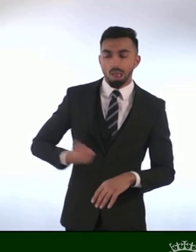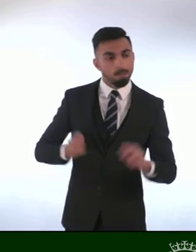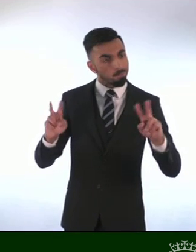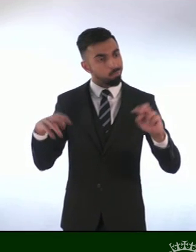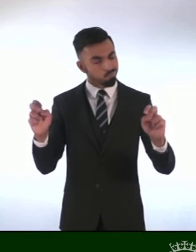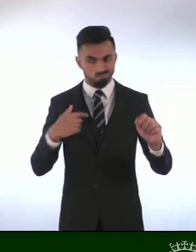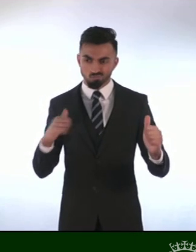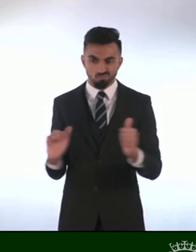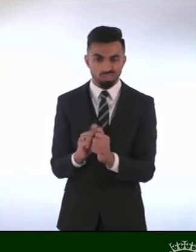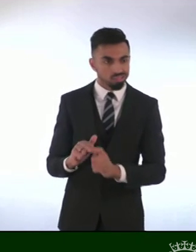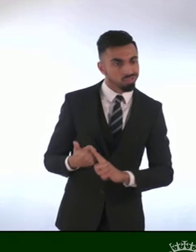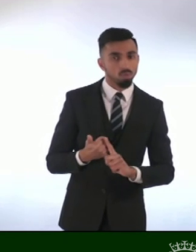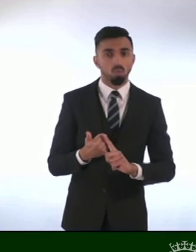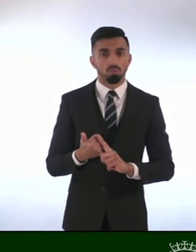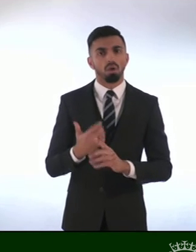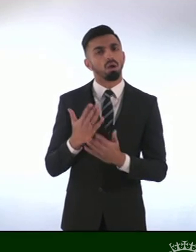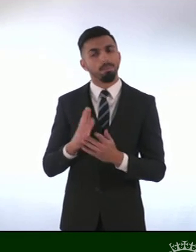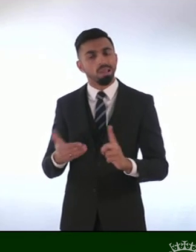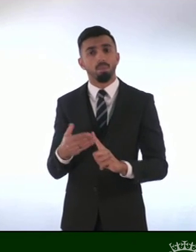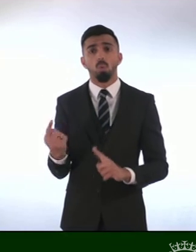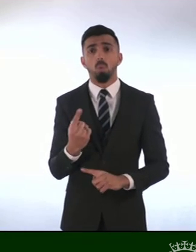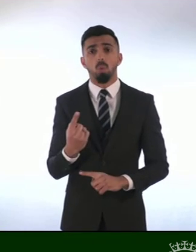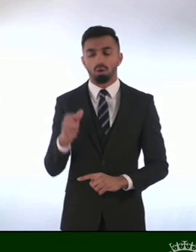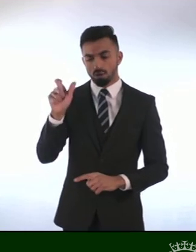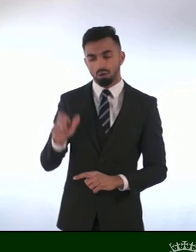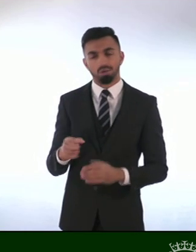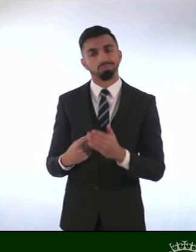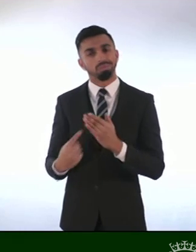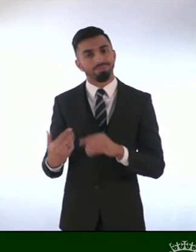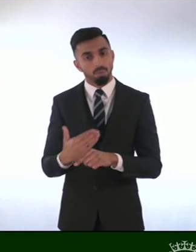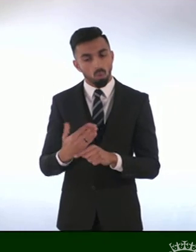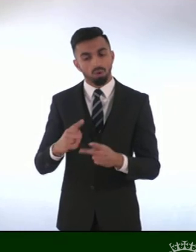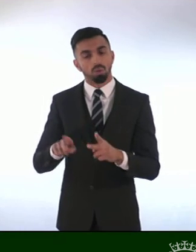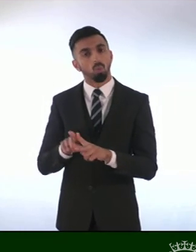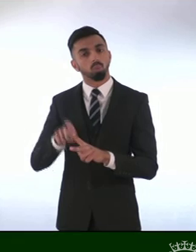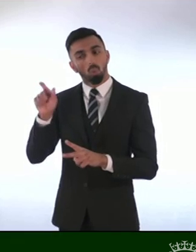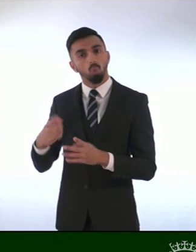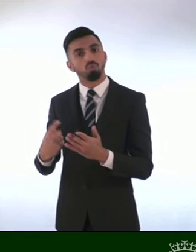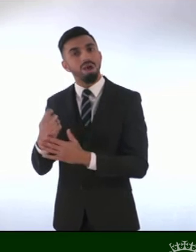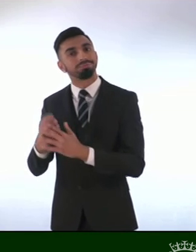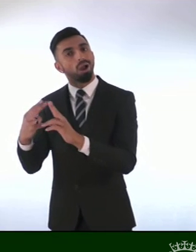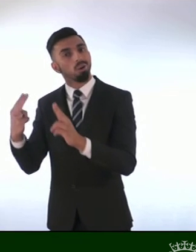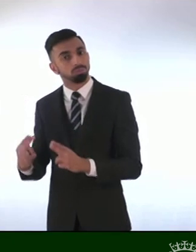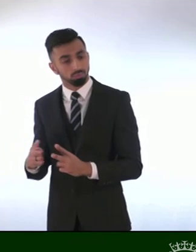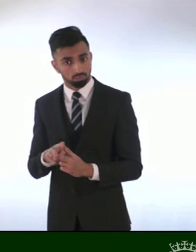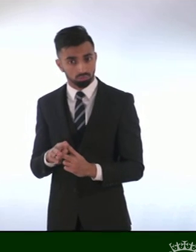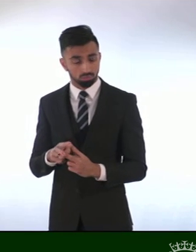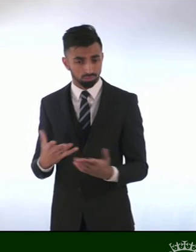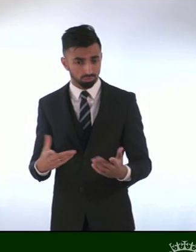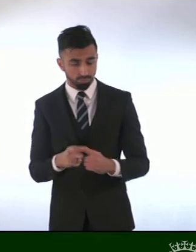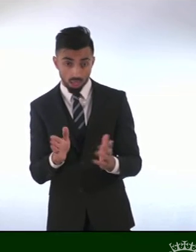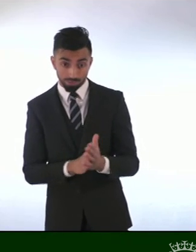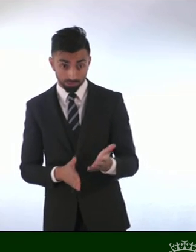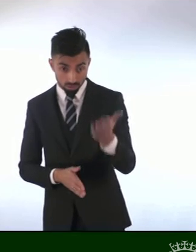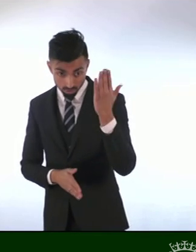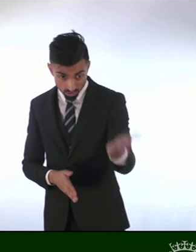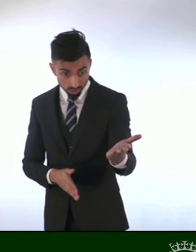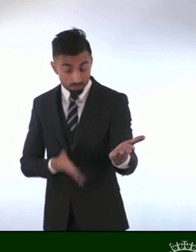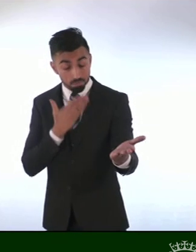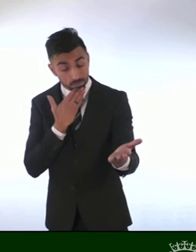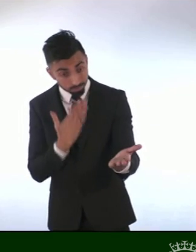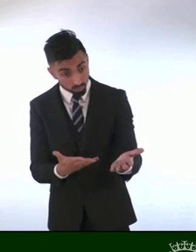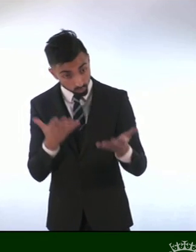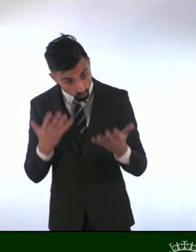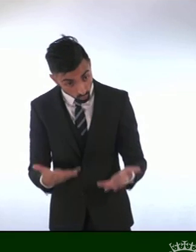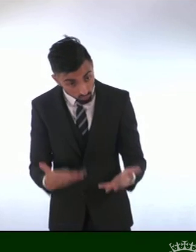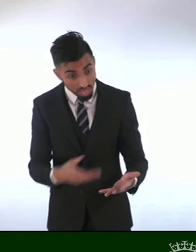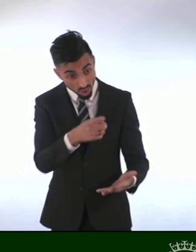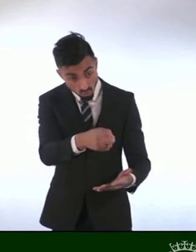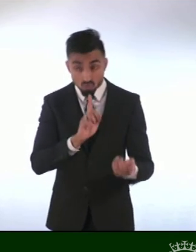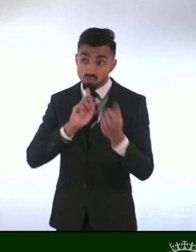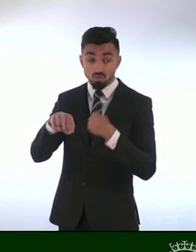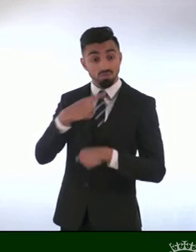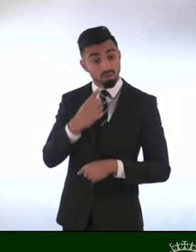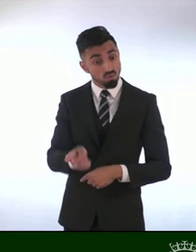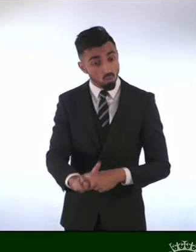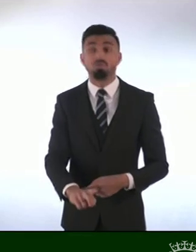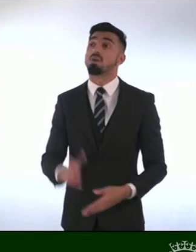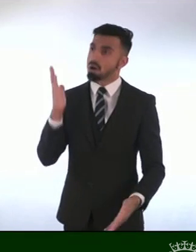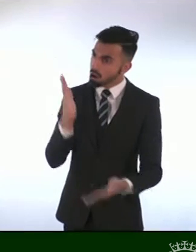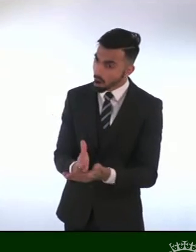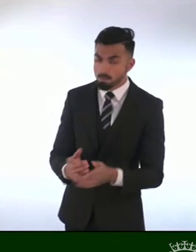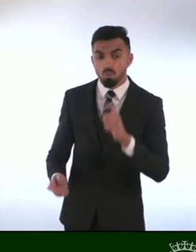Using the current tax system, will the Prime Minister stand up and give a commitment today to provide people with the security of a universal basic income?